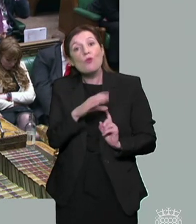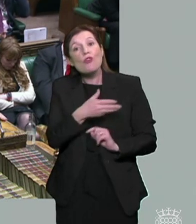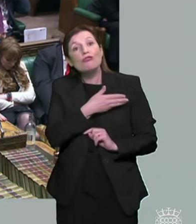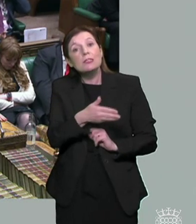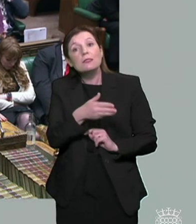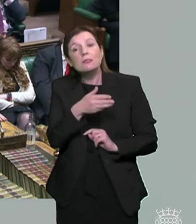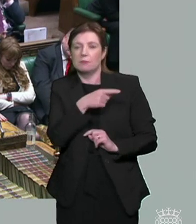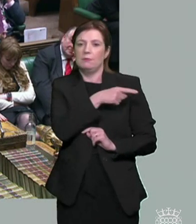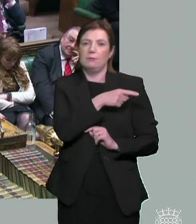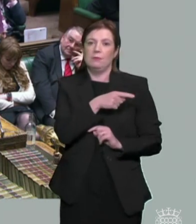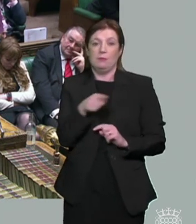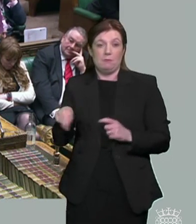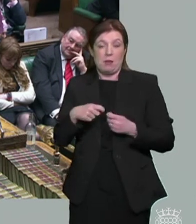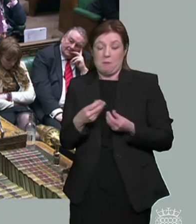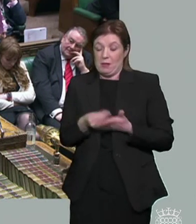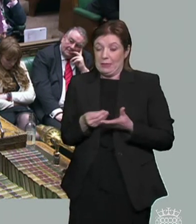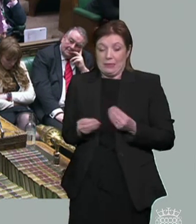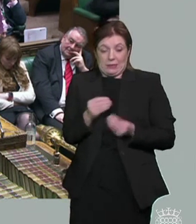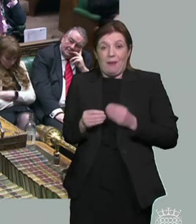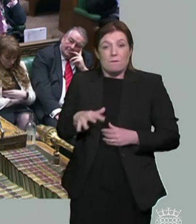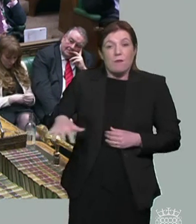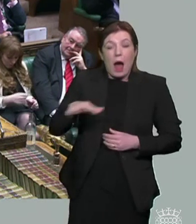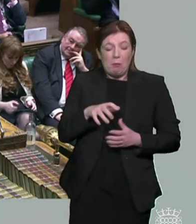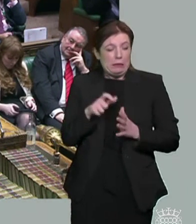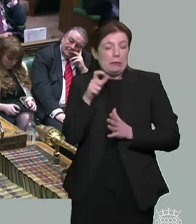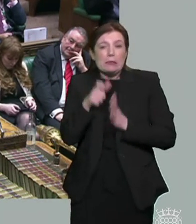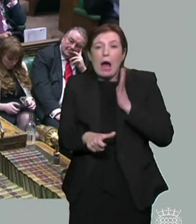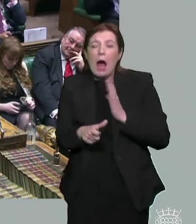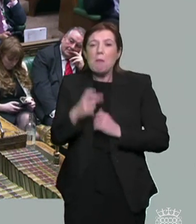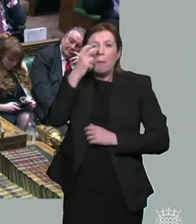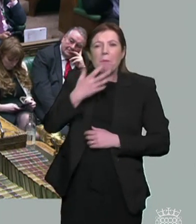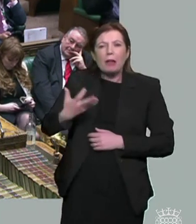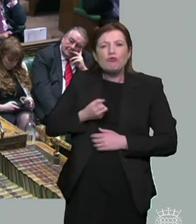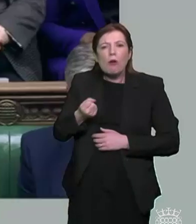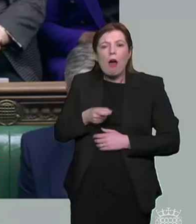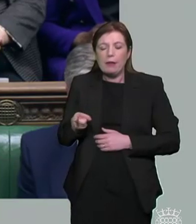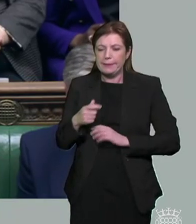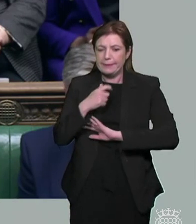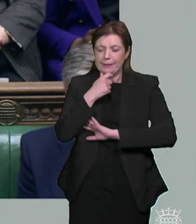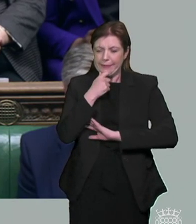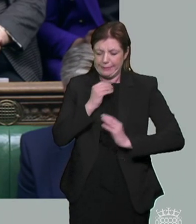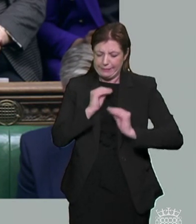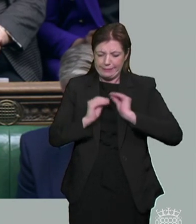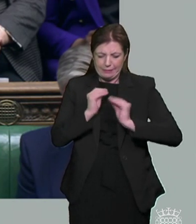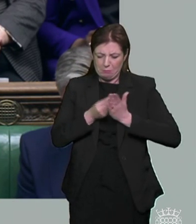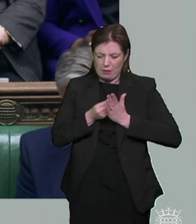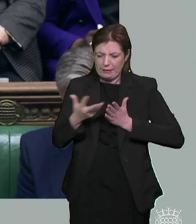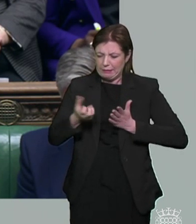Ordinary families, disabled people, and pensioners are facing difficult choices.